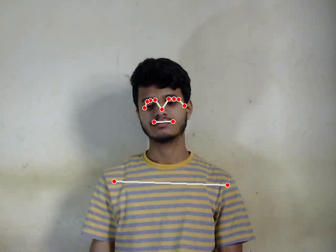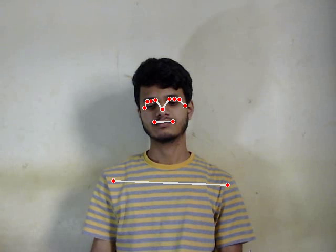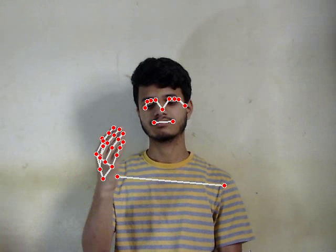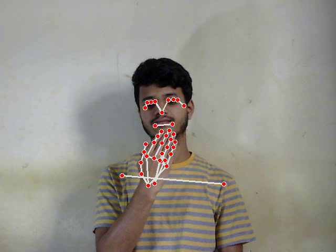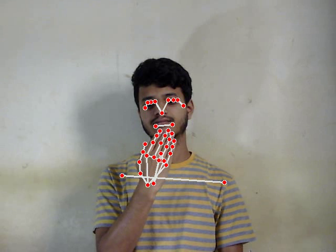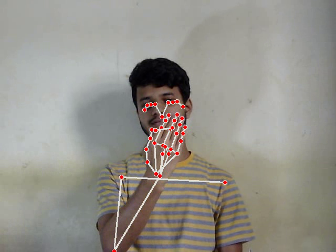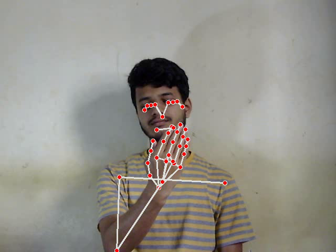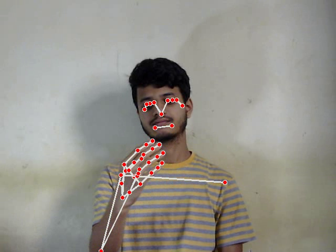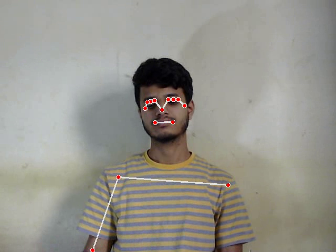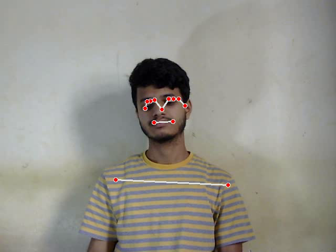thank you